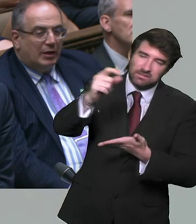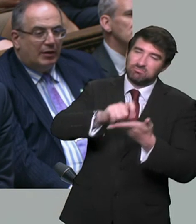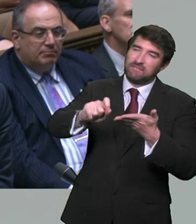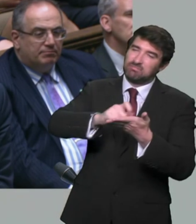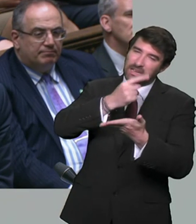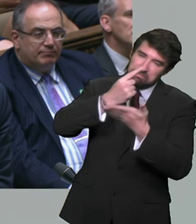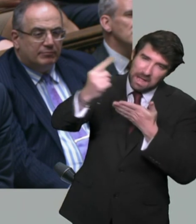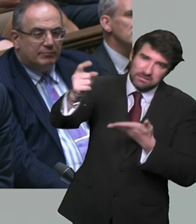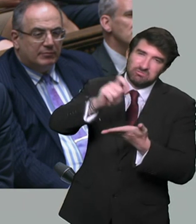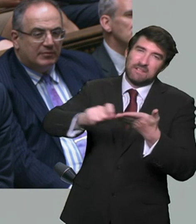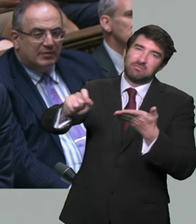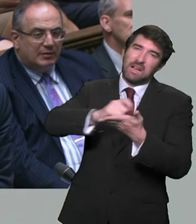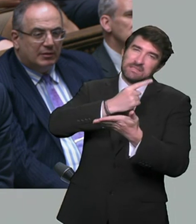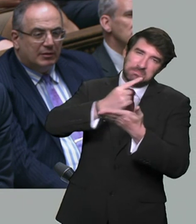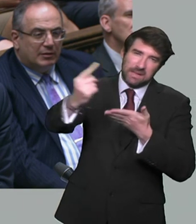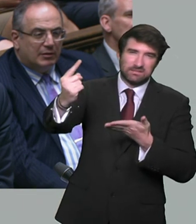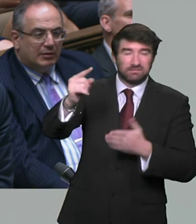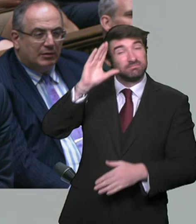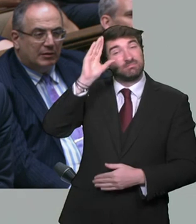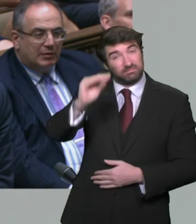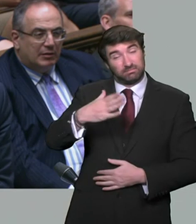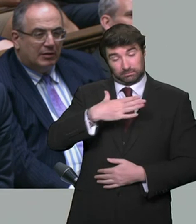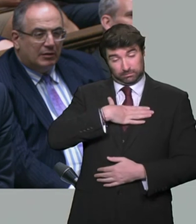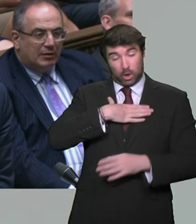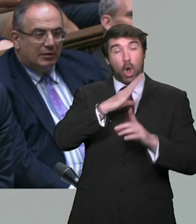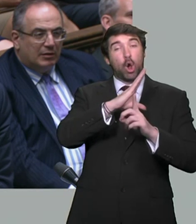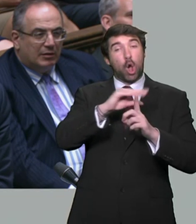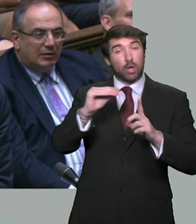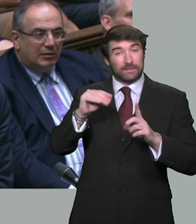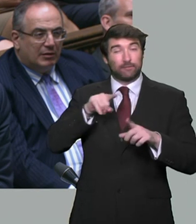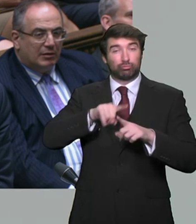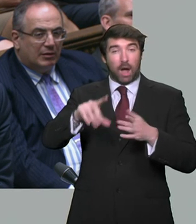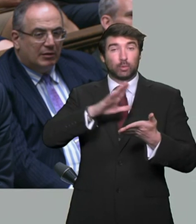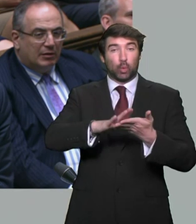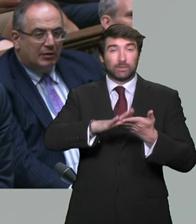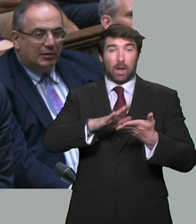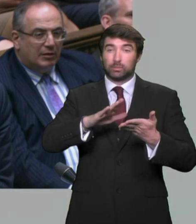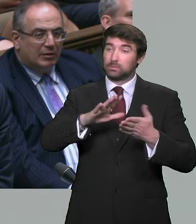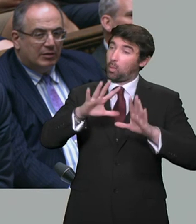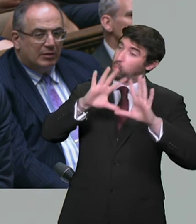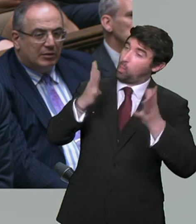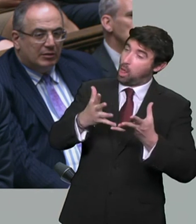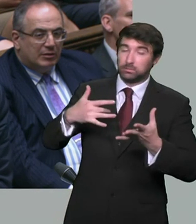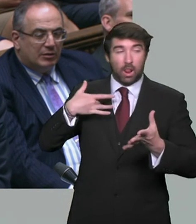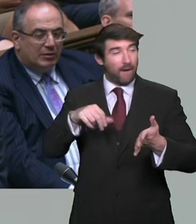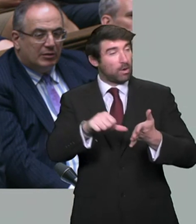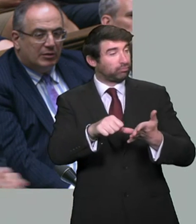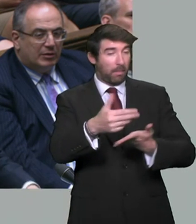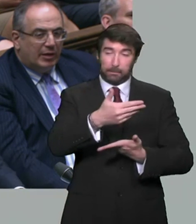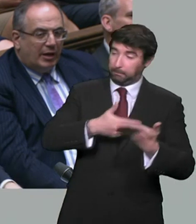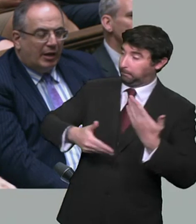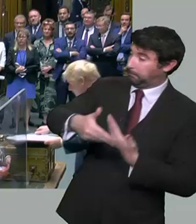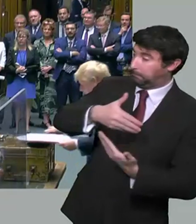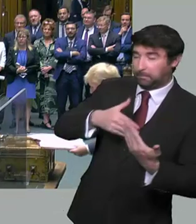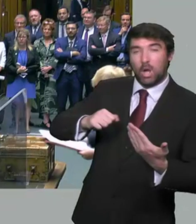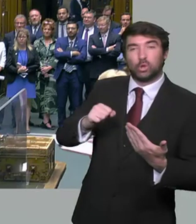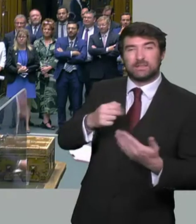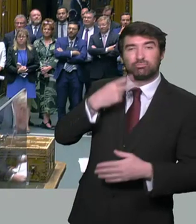That is a clear distinction between us and the Scottish nationalist party—about what are the real priorities of the people of this country.